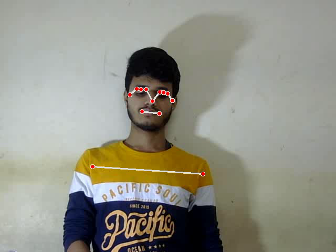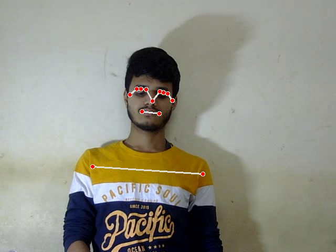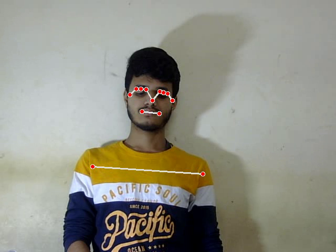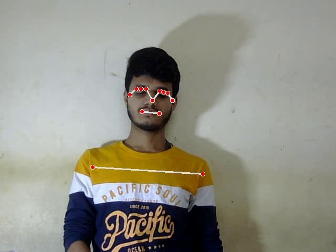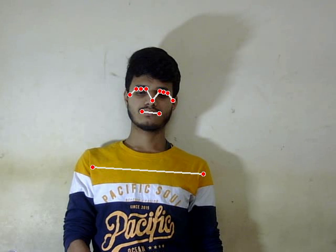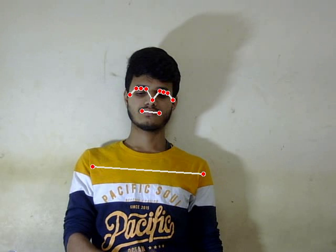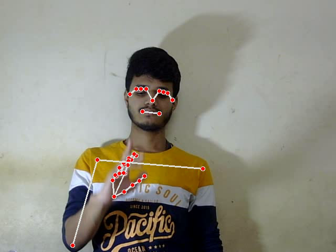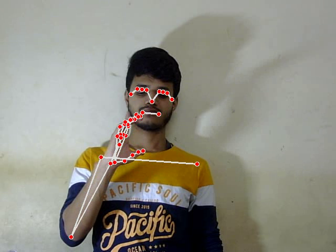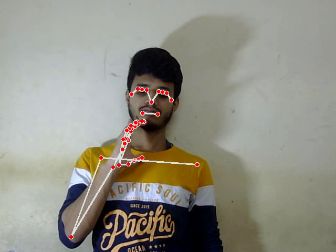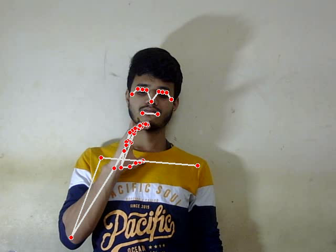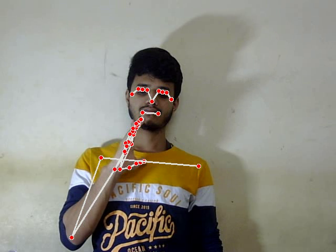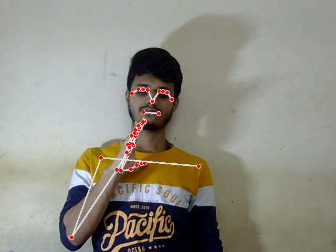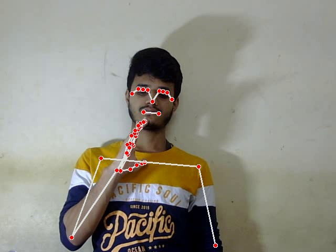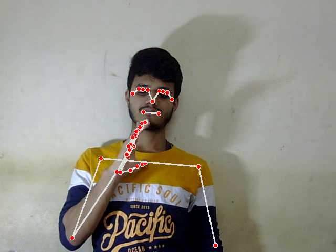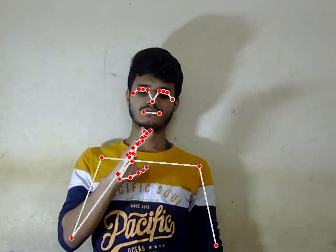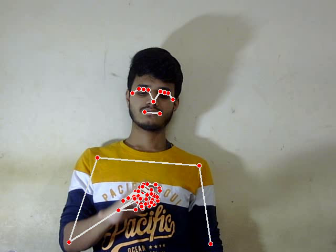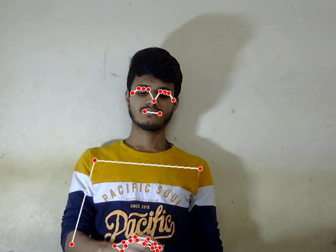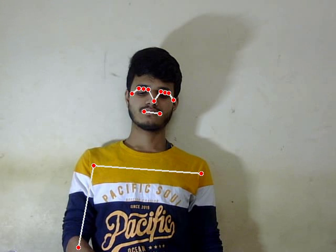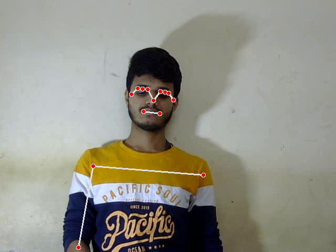fine